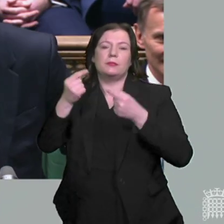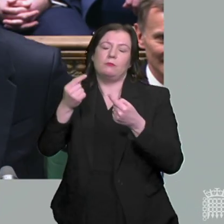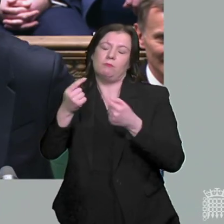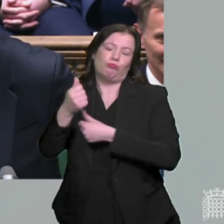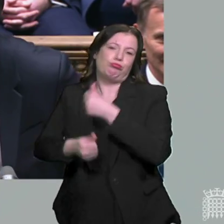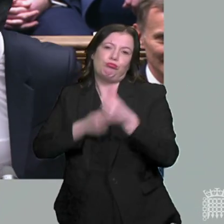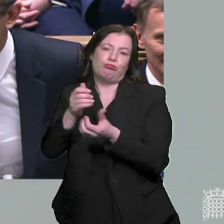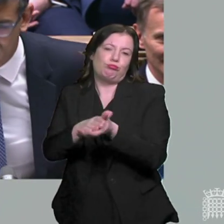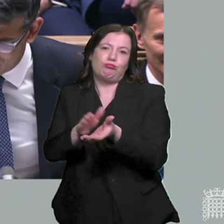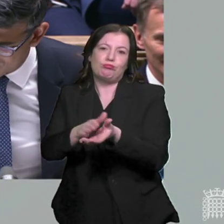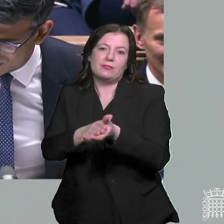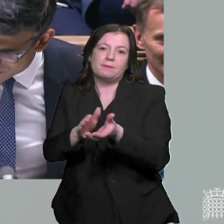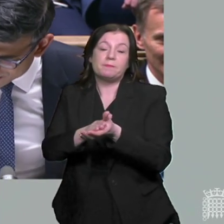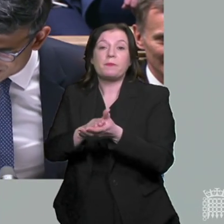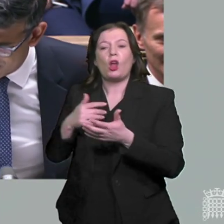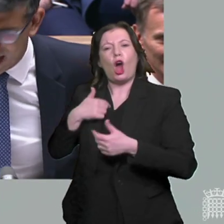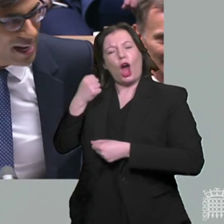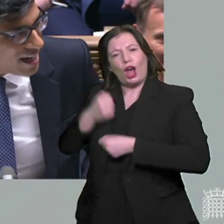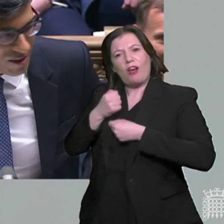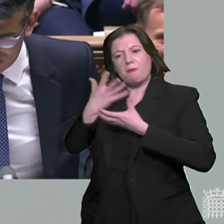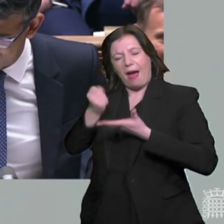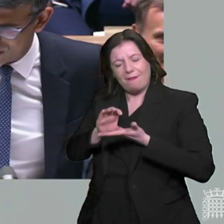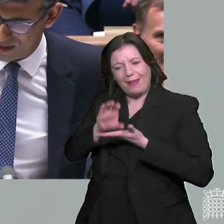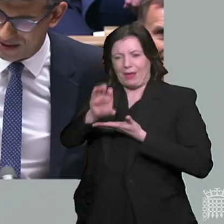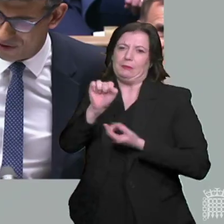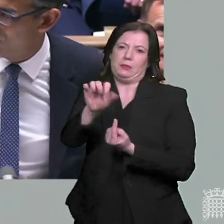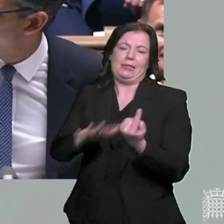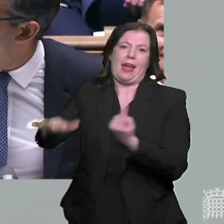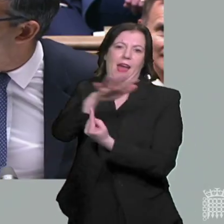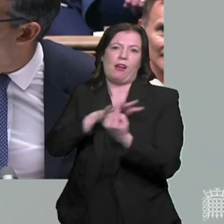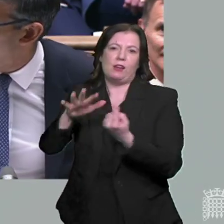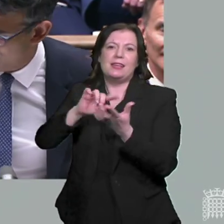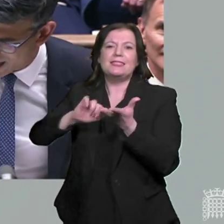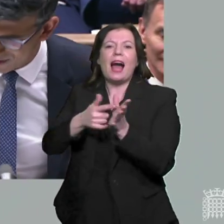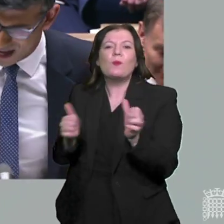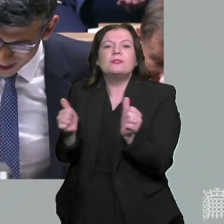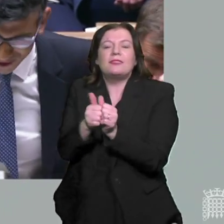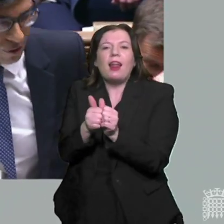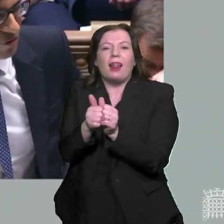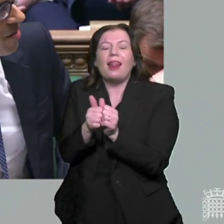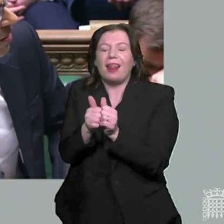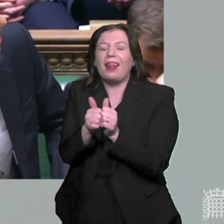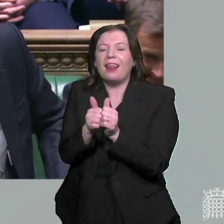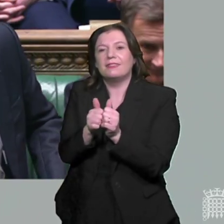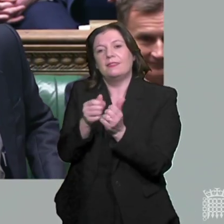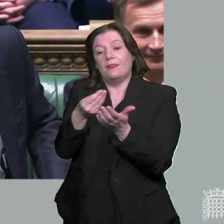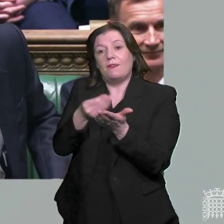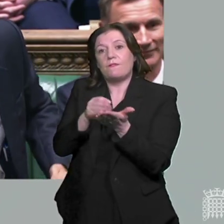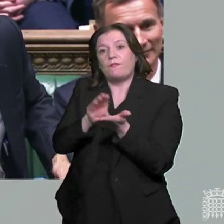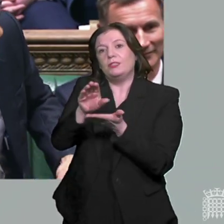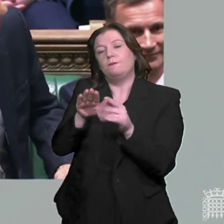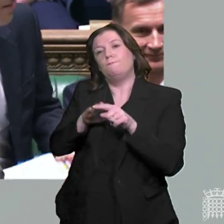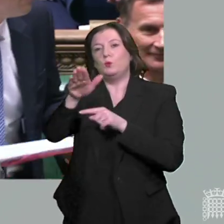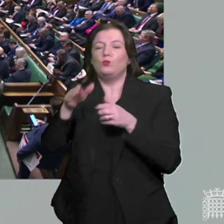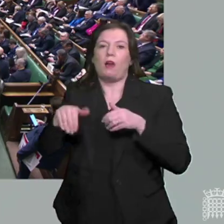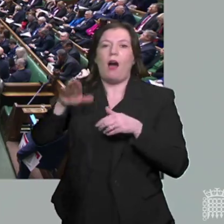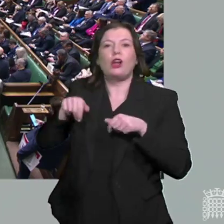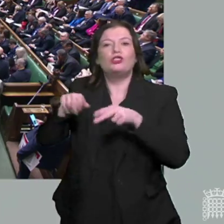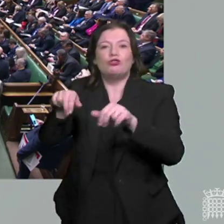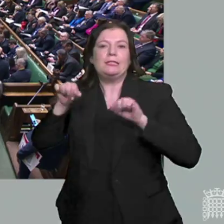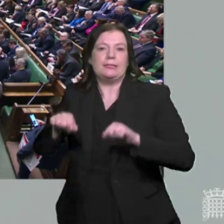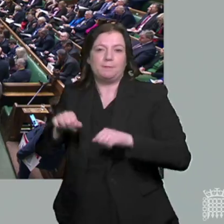I know that they will feel reassured by their Government’s investment in my honourable Friend’s constituency through the town deal and, of course, funding from the future high streets fund.